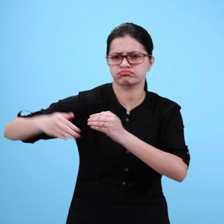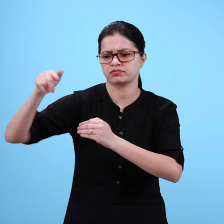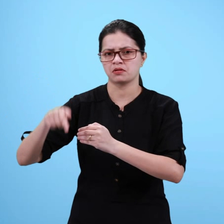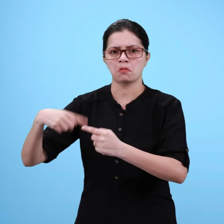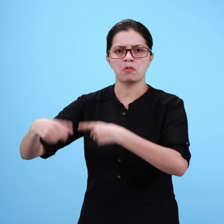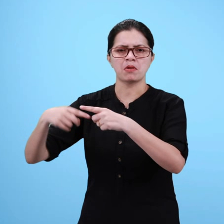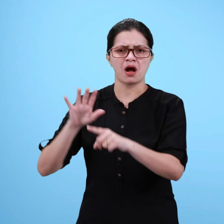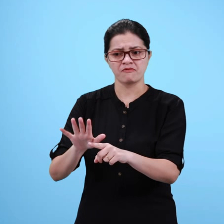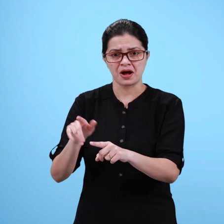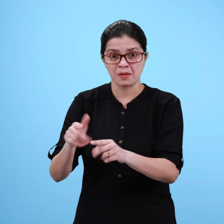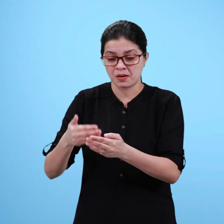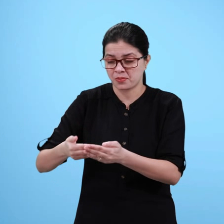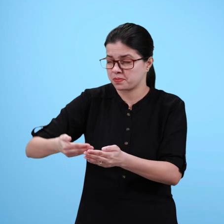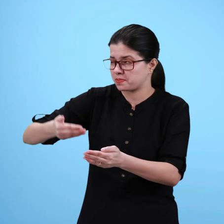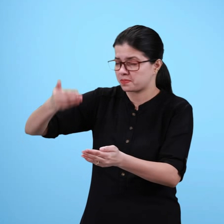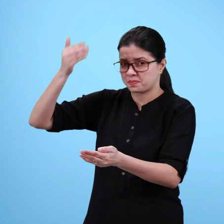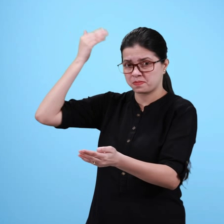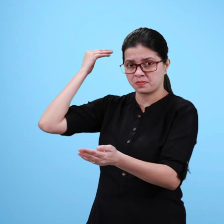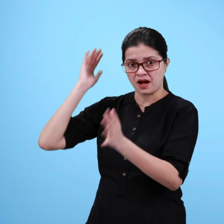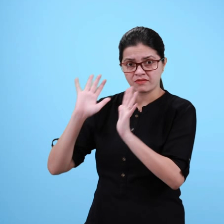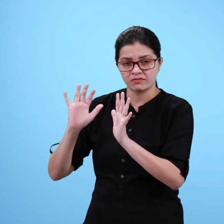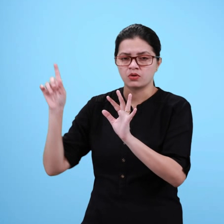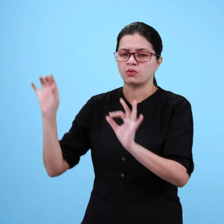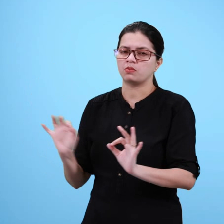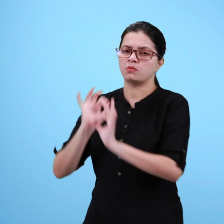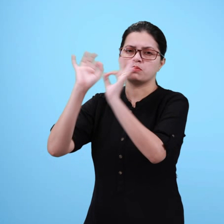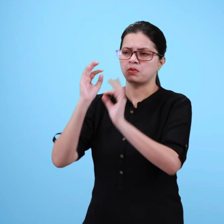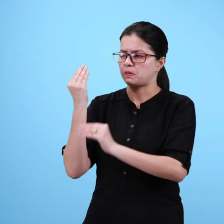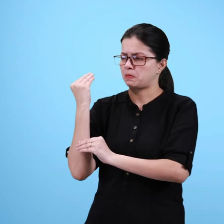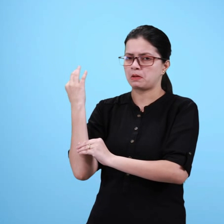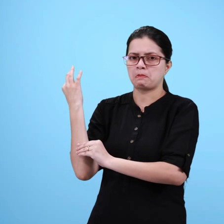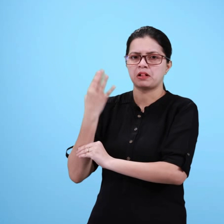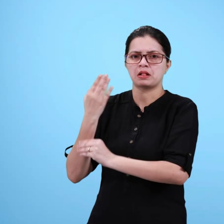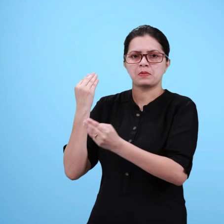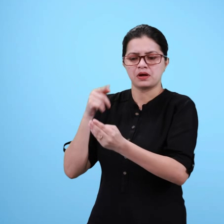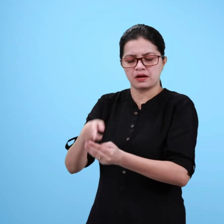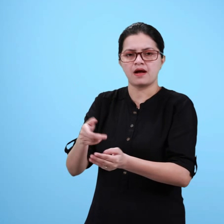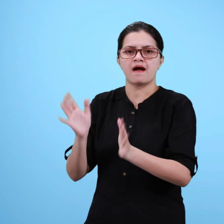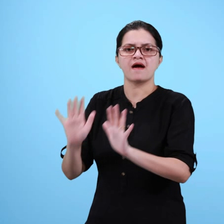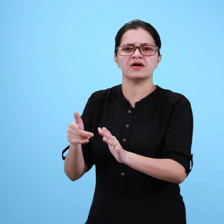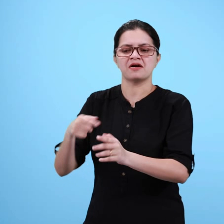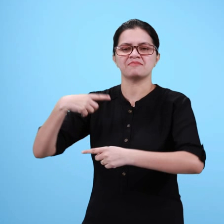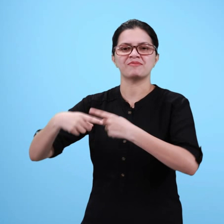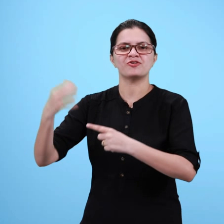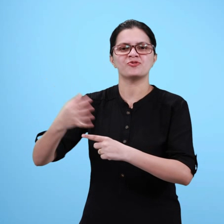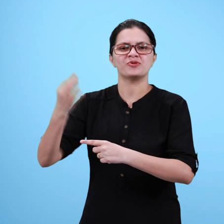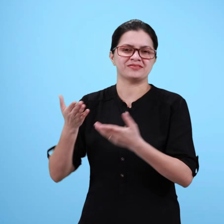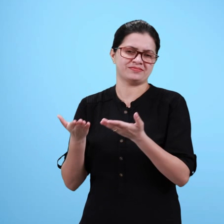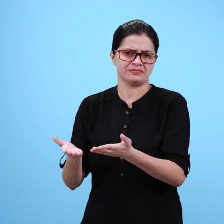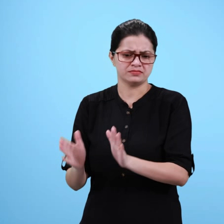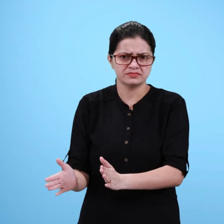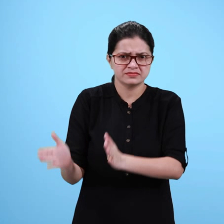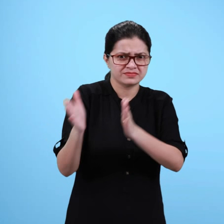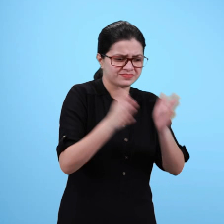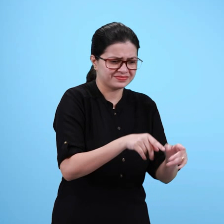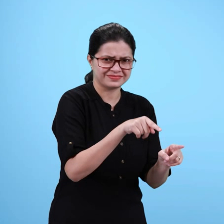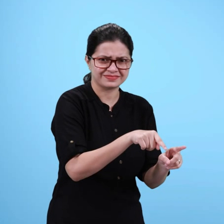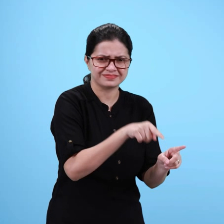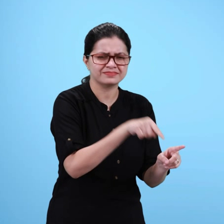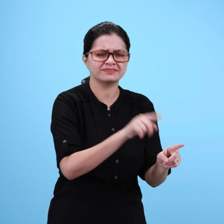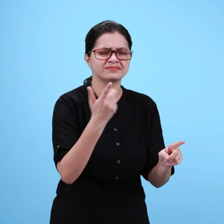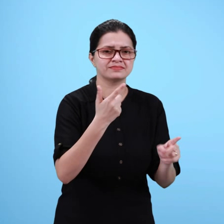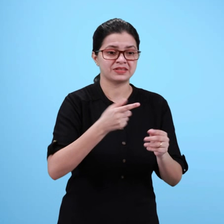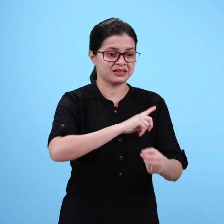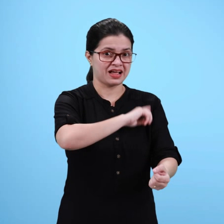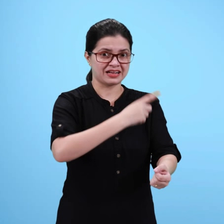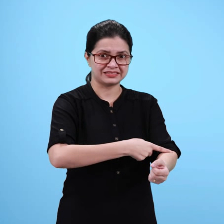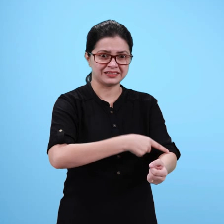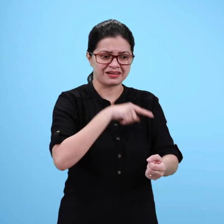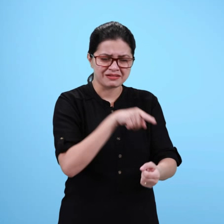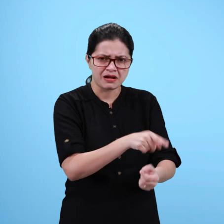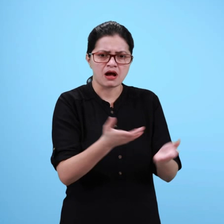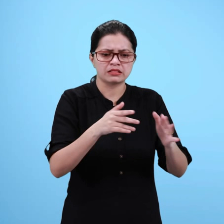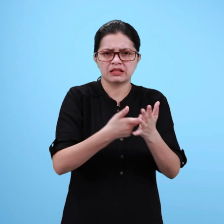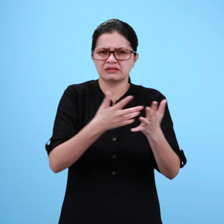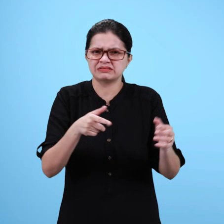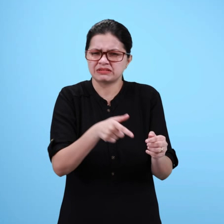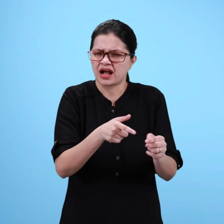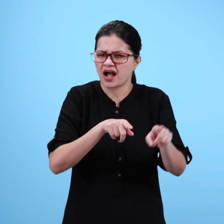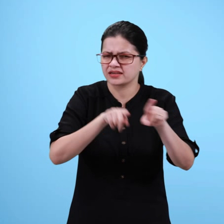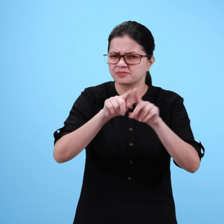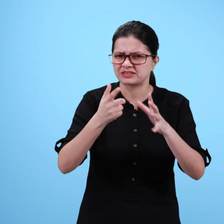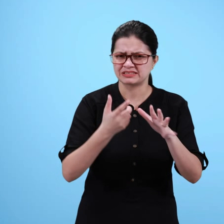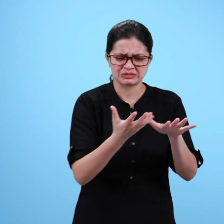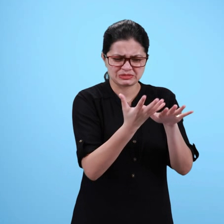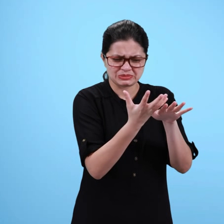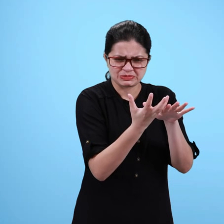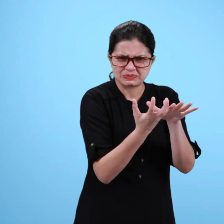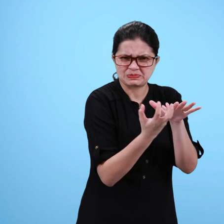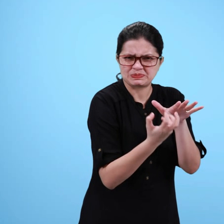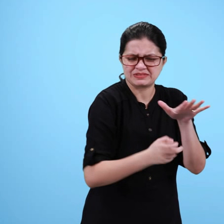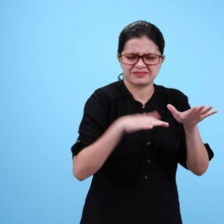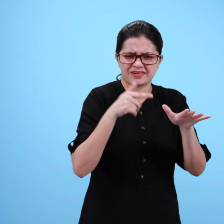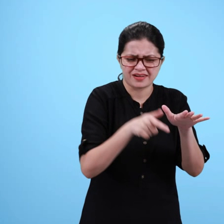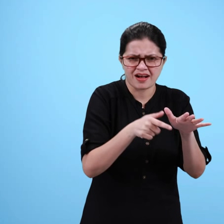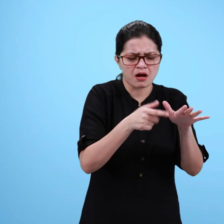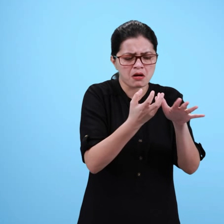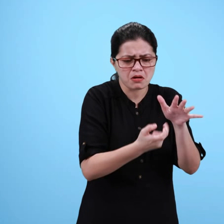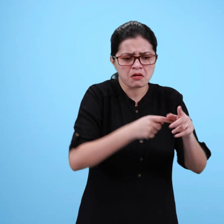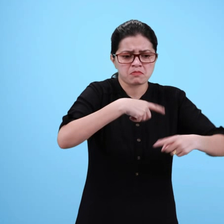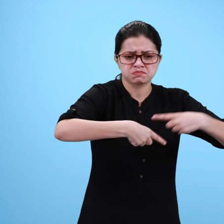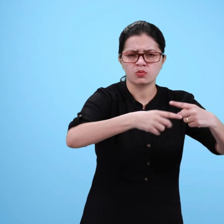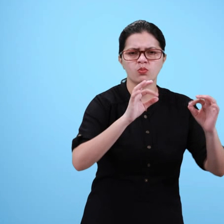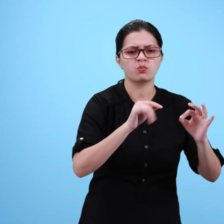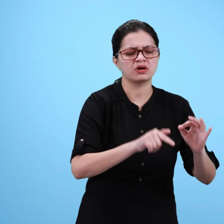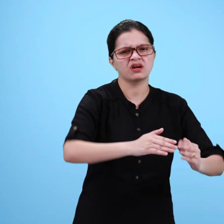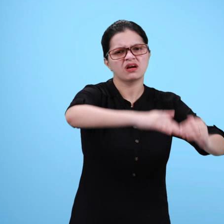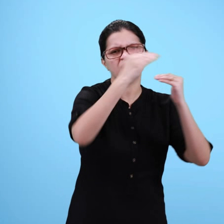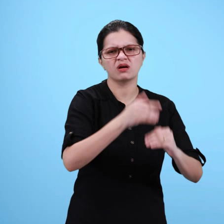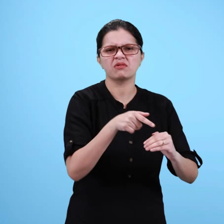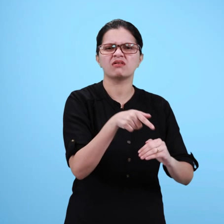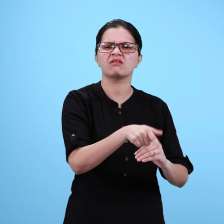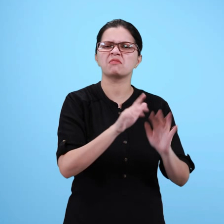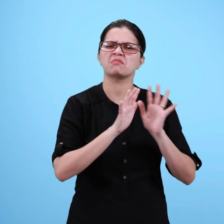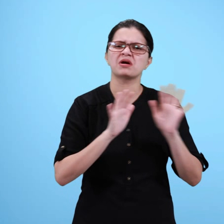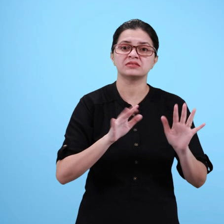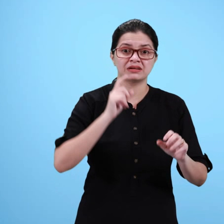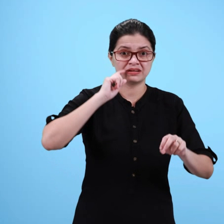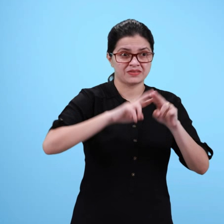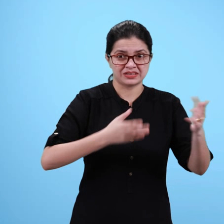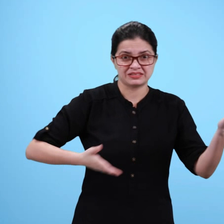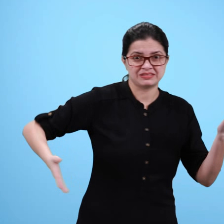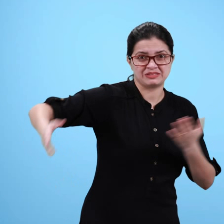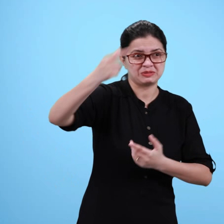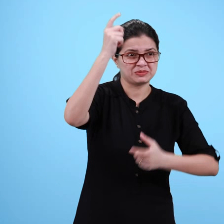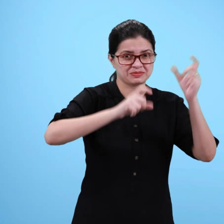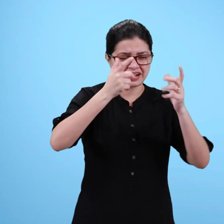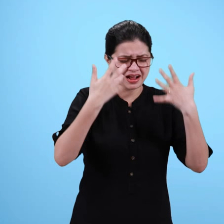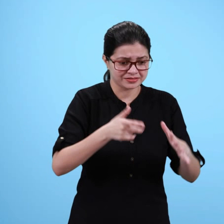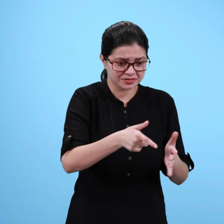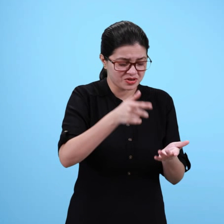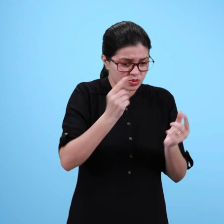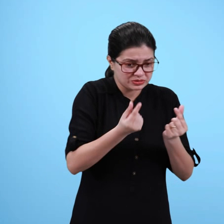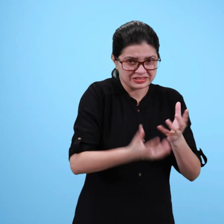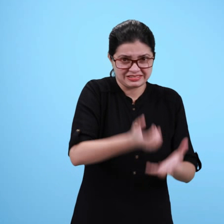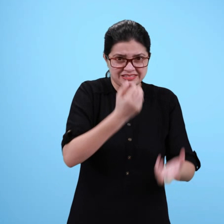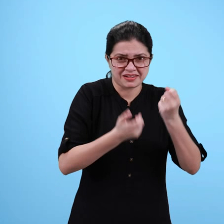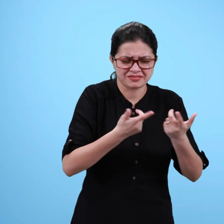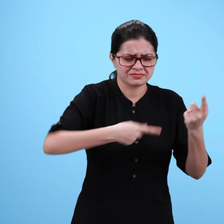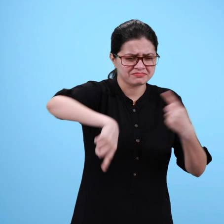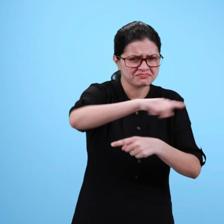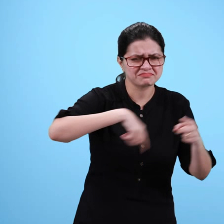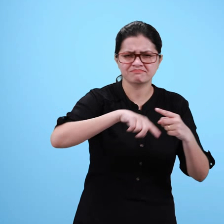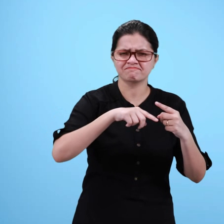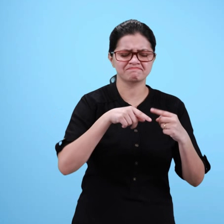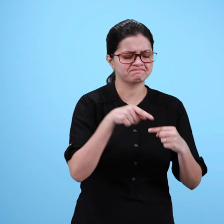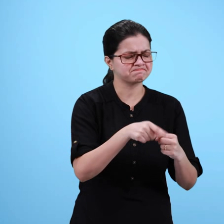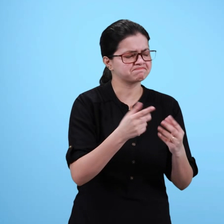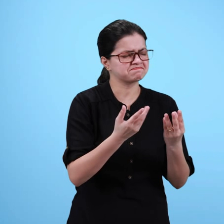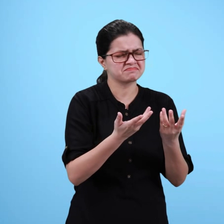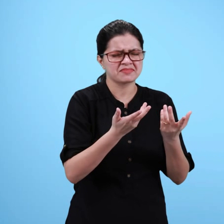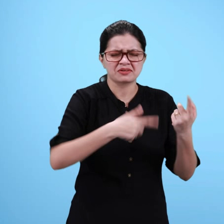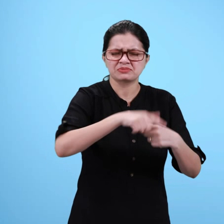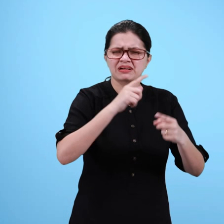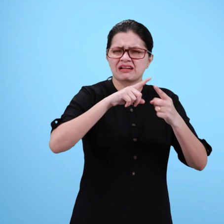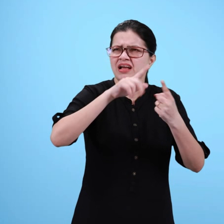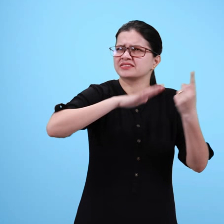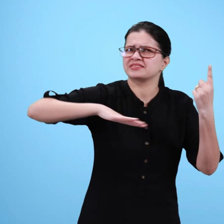and are usually renewable sources. Conventional sources of energy like fossil fuels have limited reserves which can get exhausted soon at the present rate of consumption, and they also cause